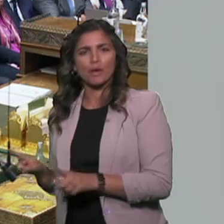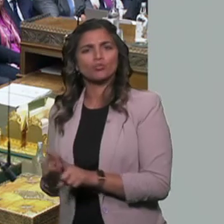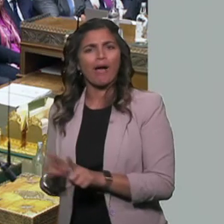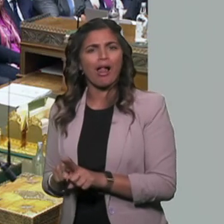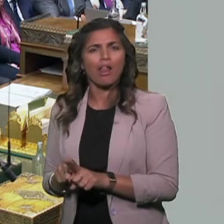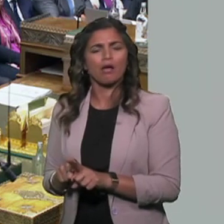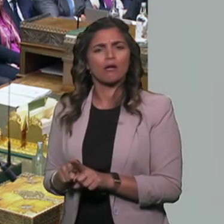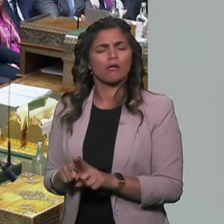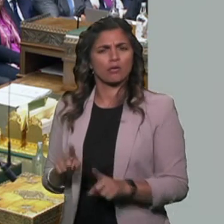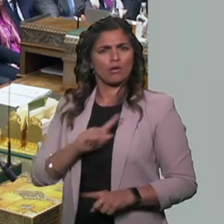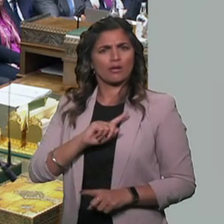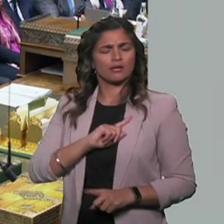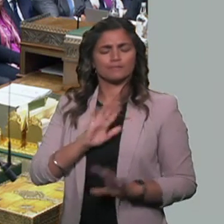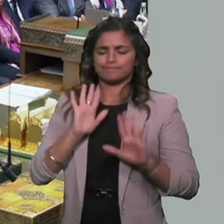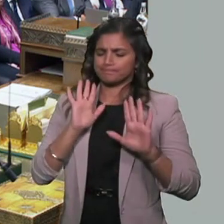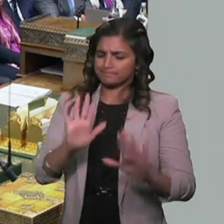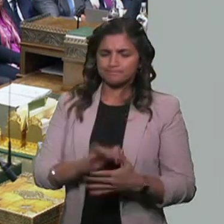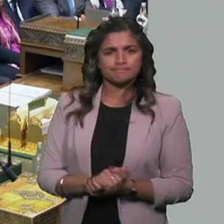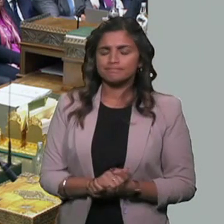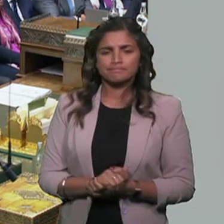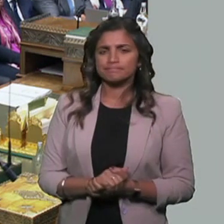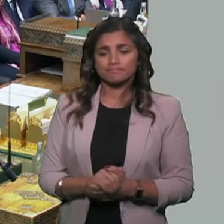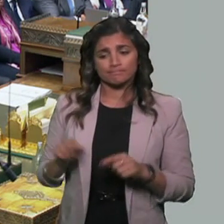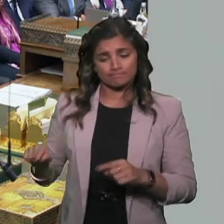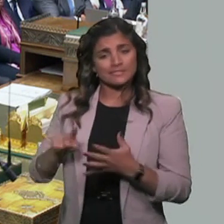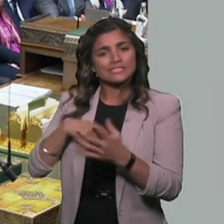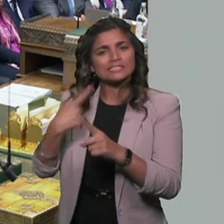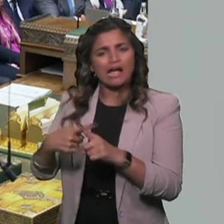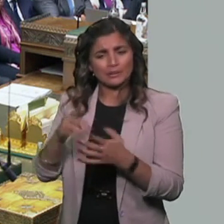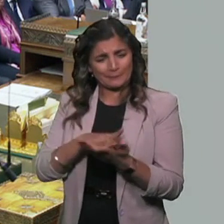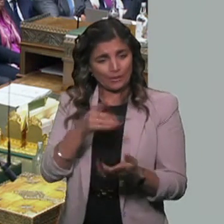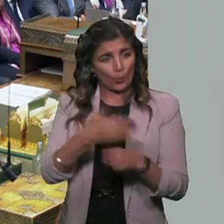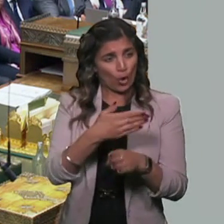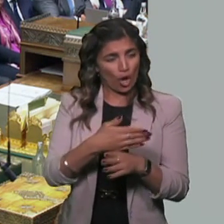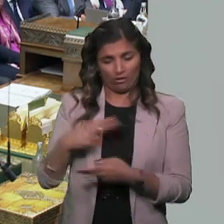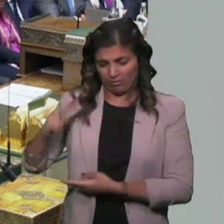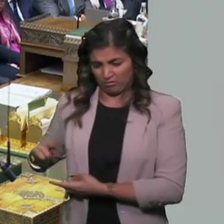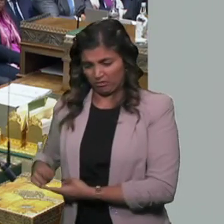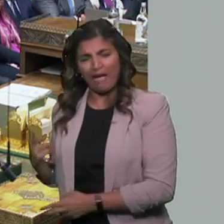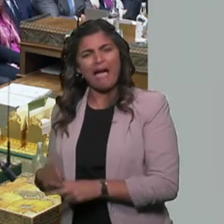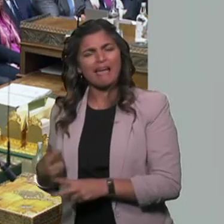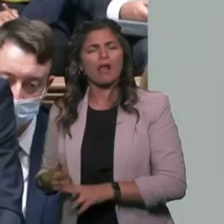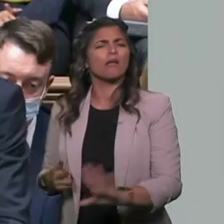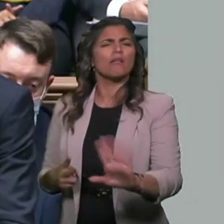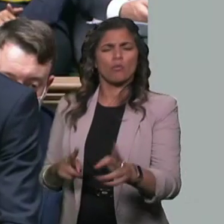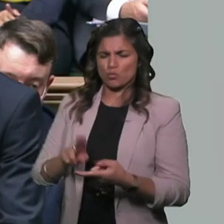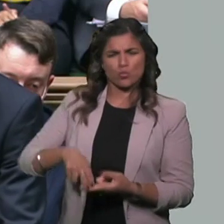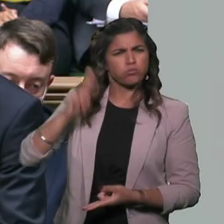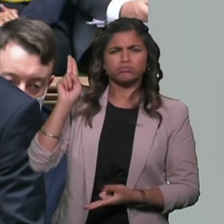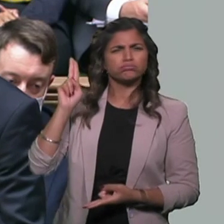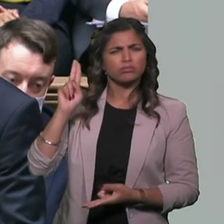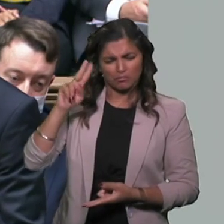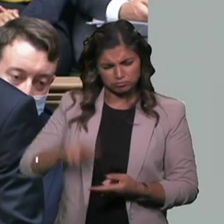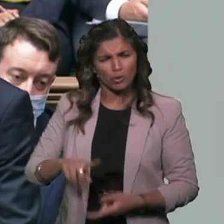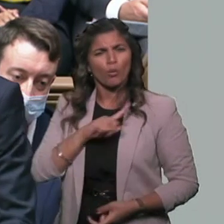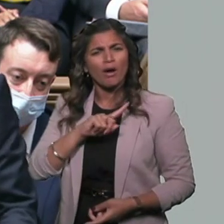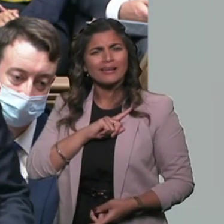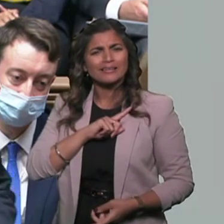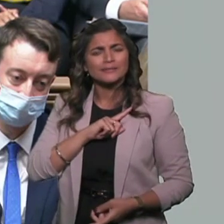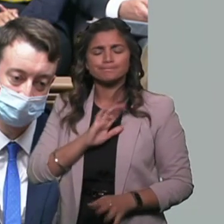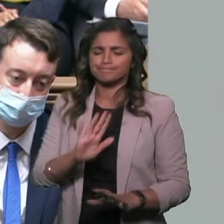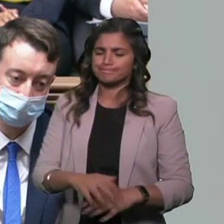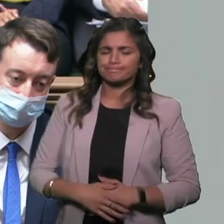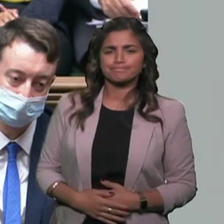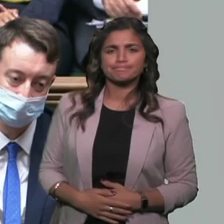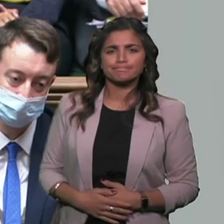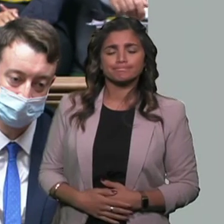Let us be in no doubt: this is a tax on work—and a high rate of tax at that.